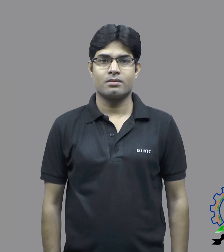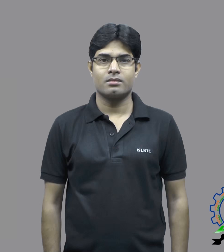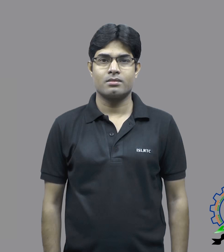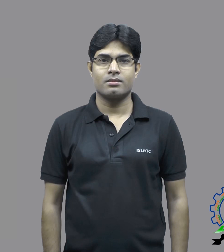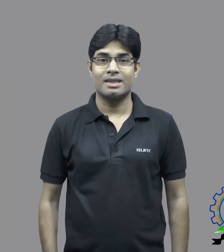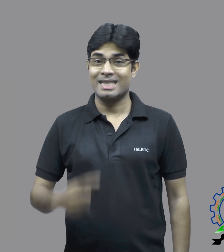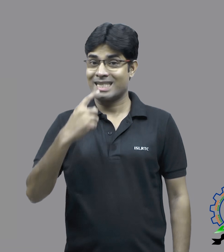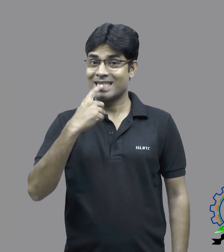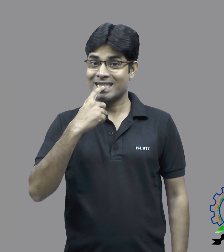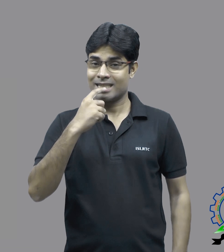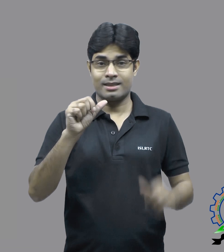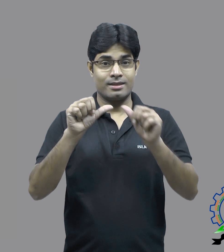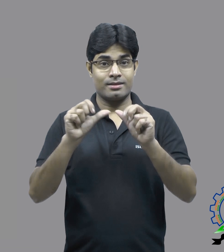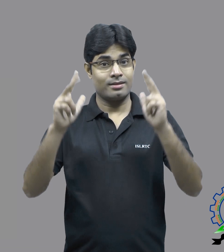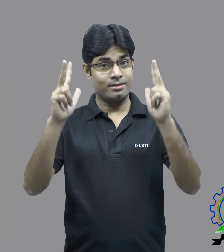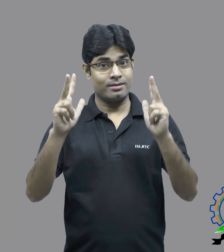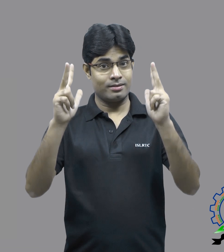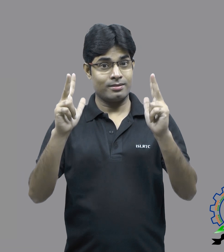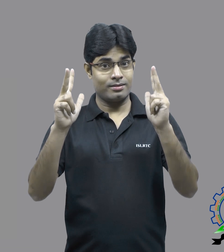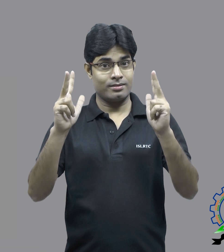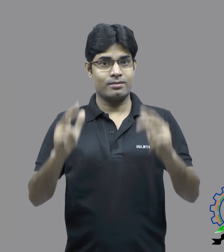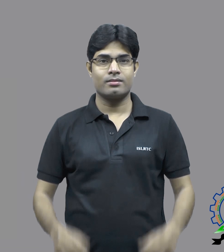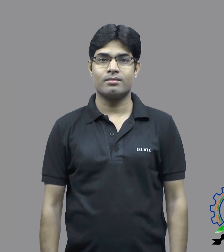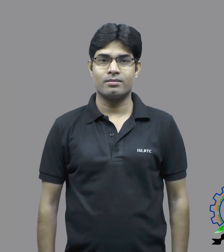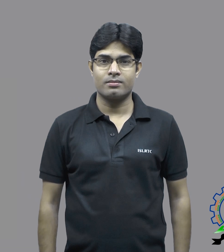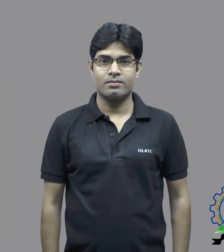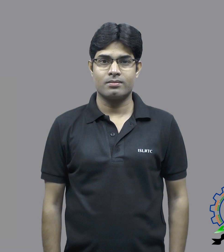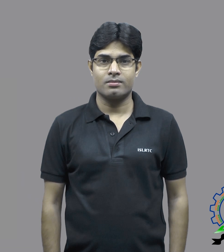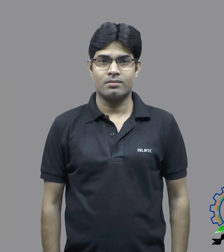Agra